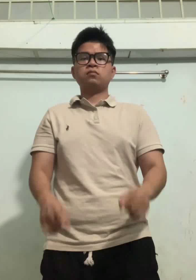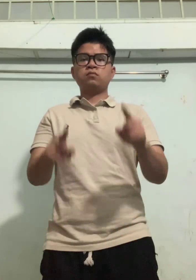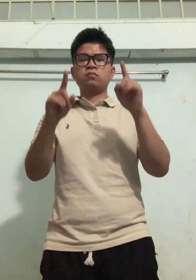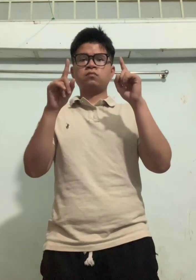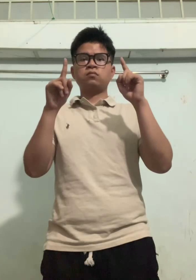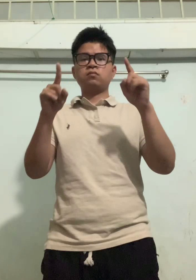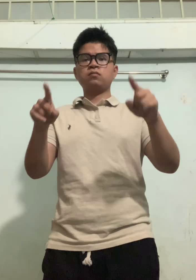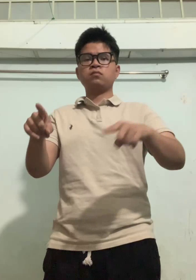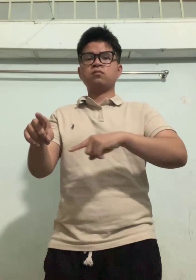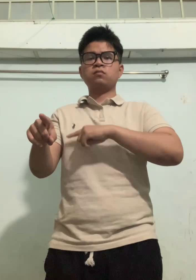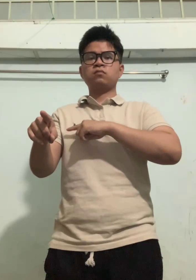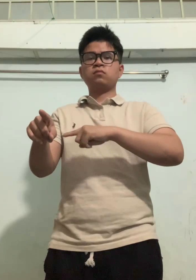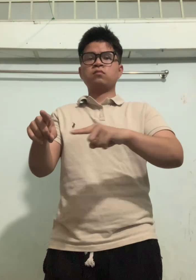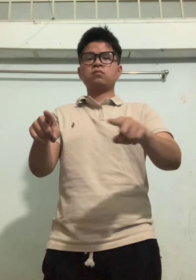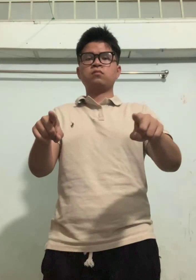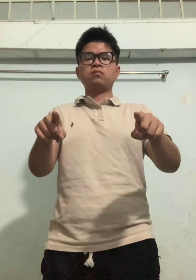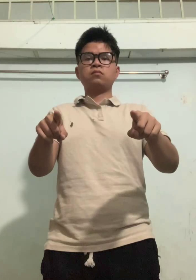phut